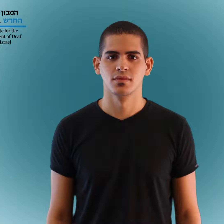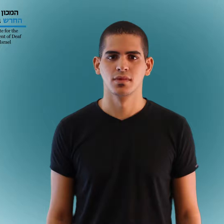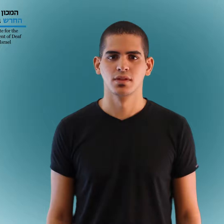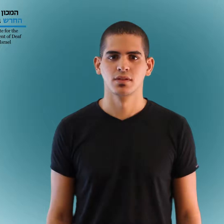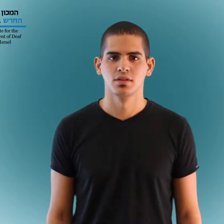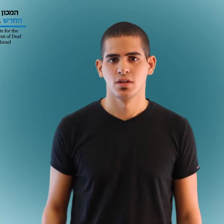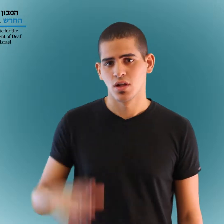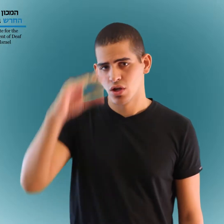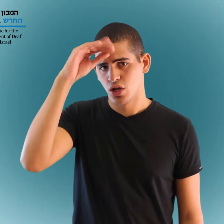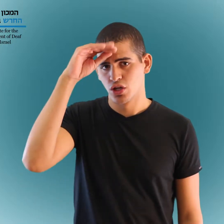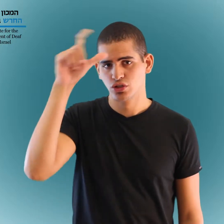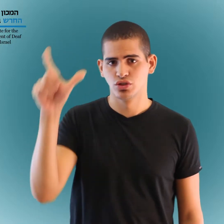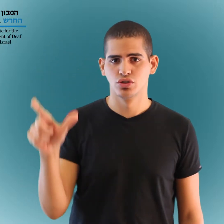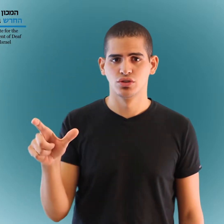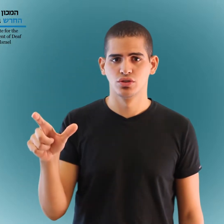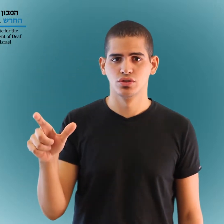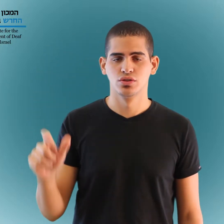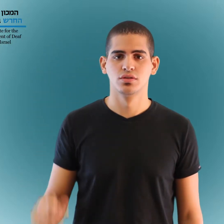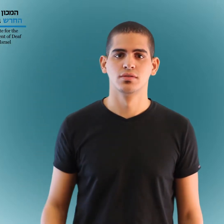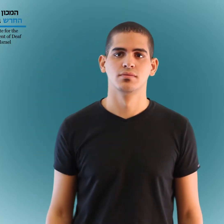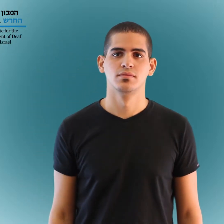איש